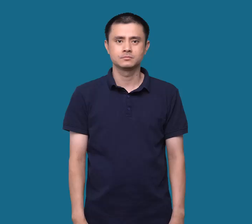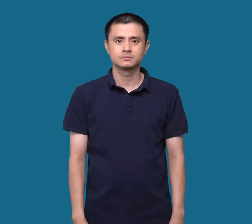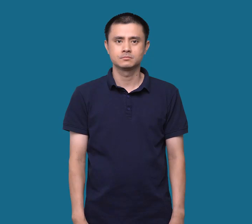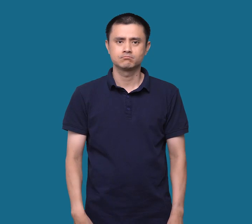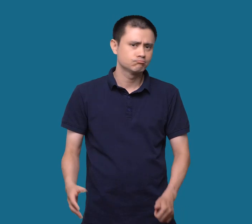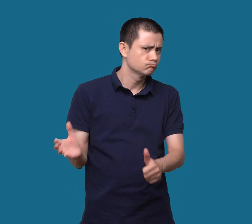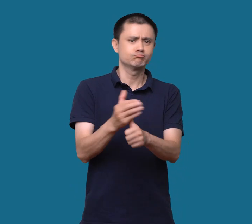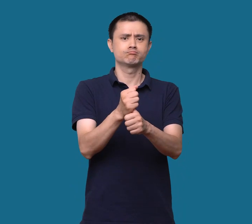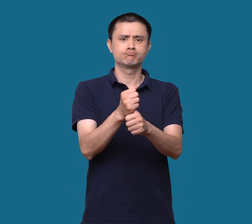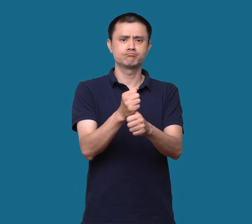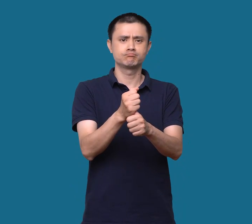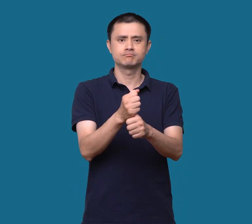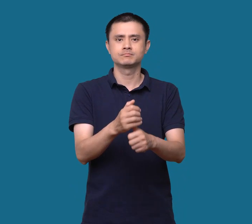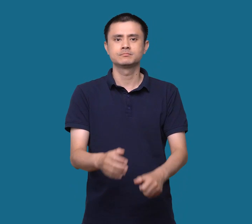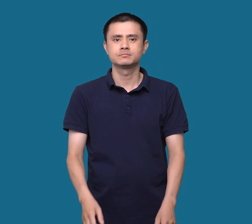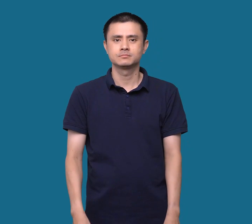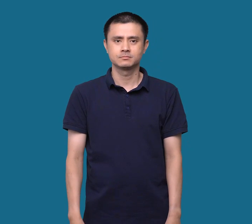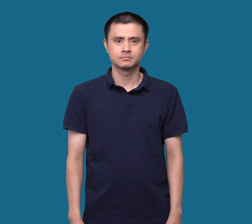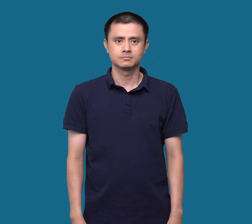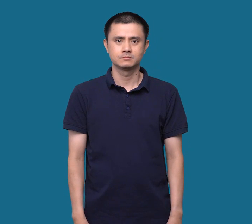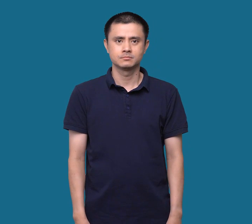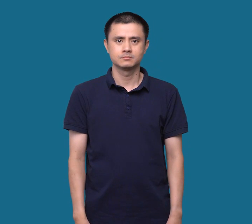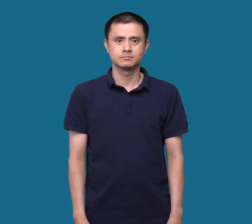trúng thưởng